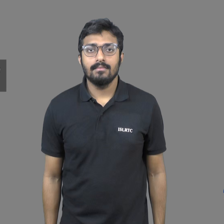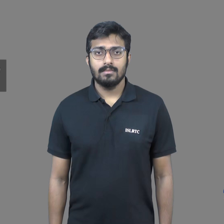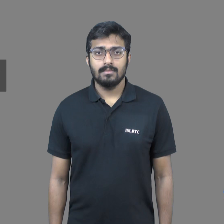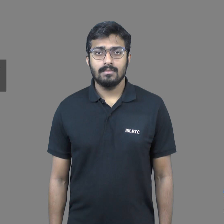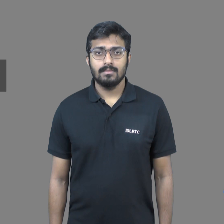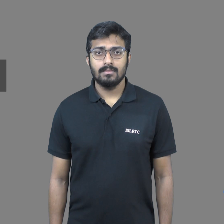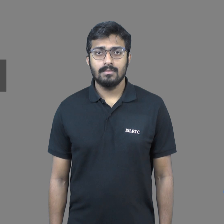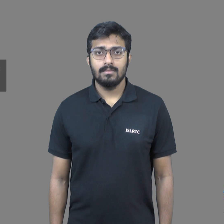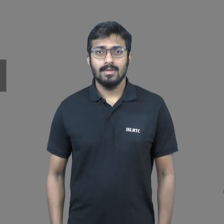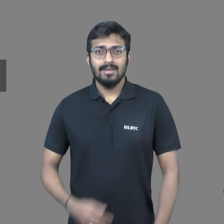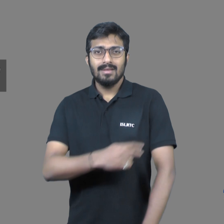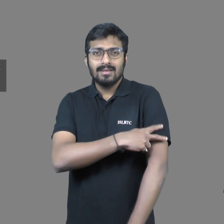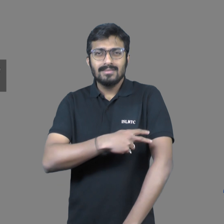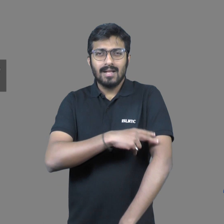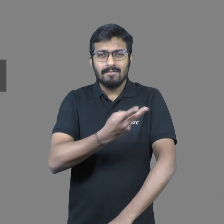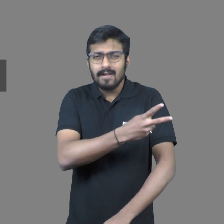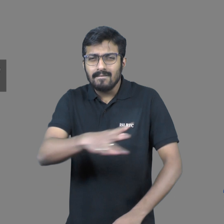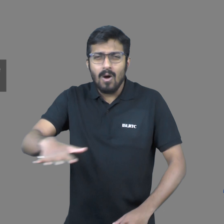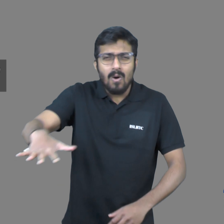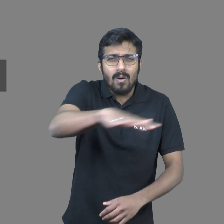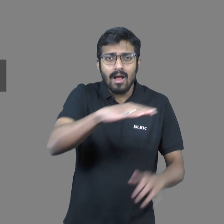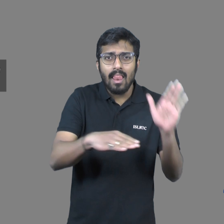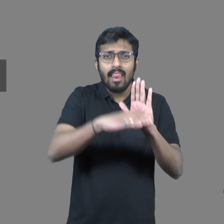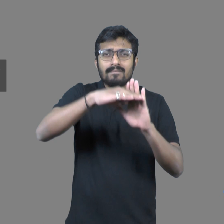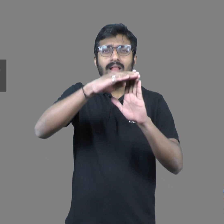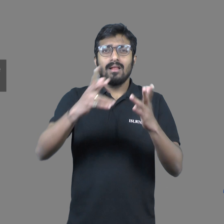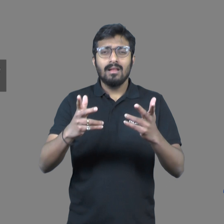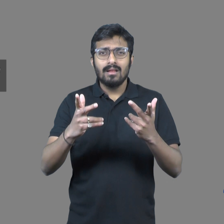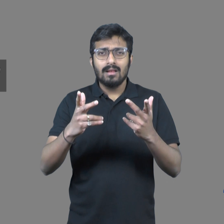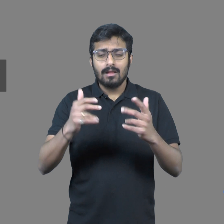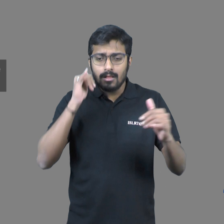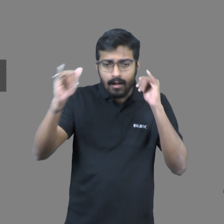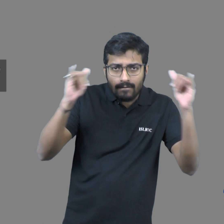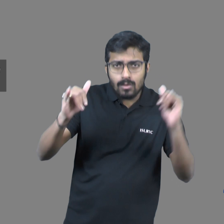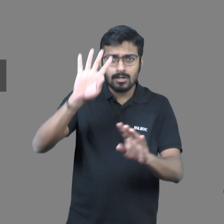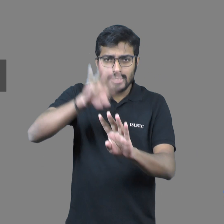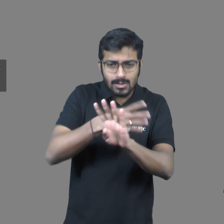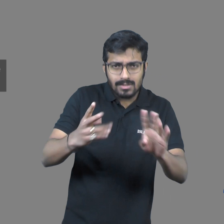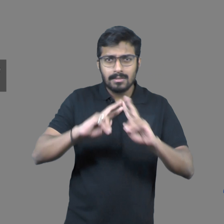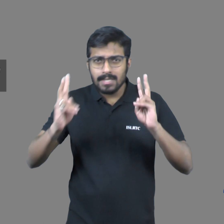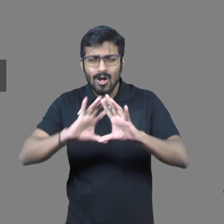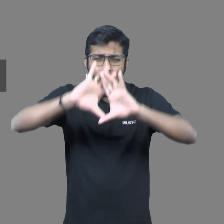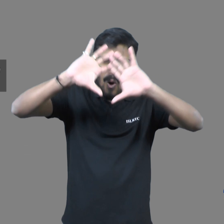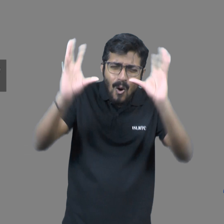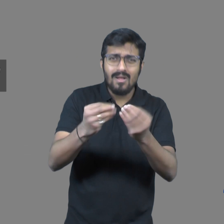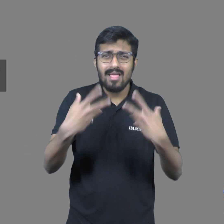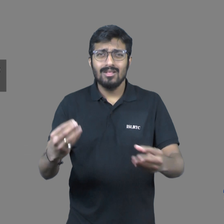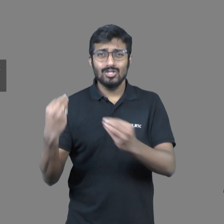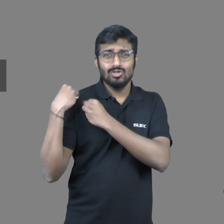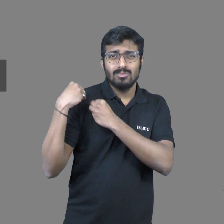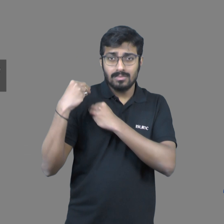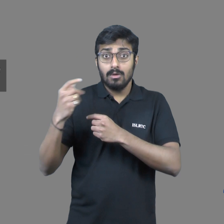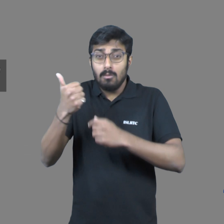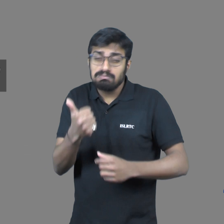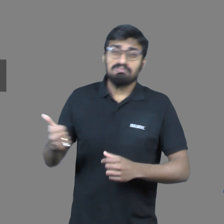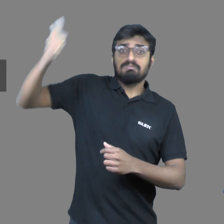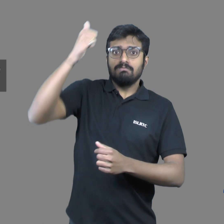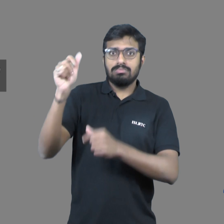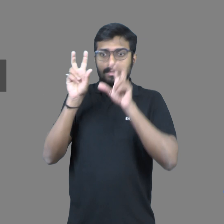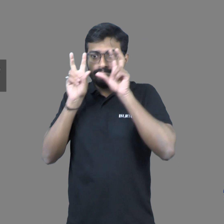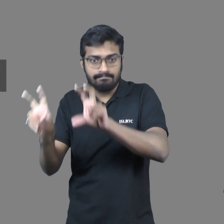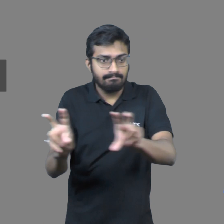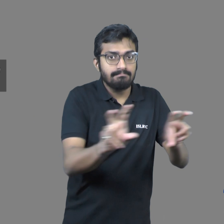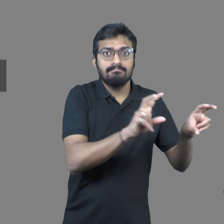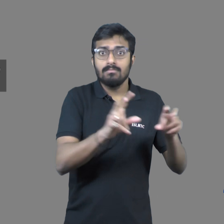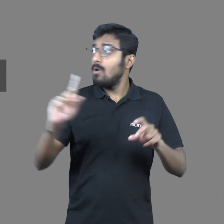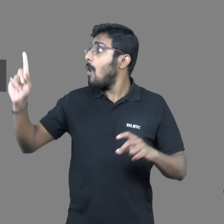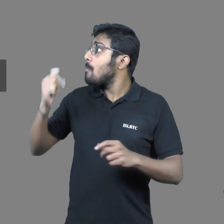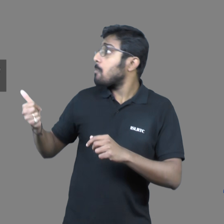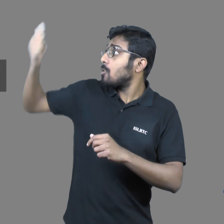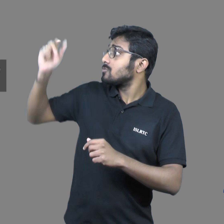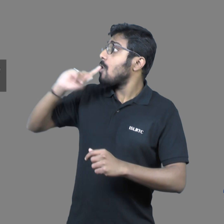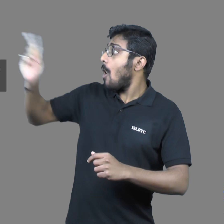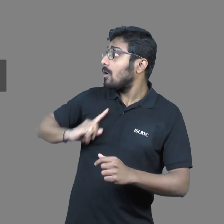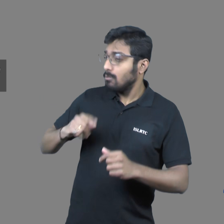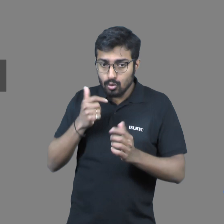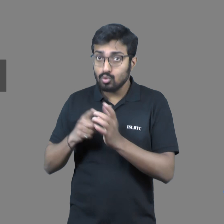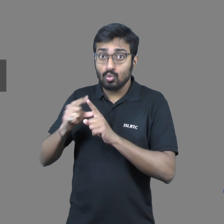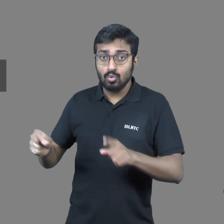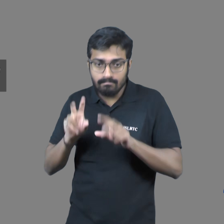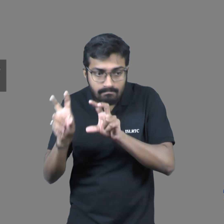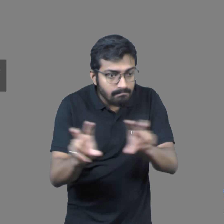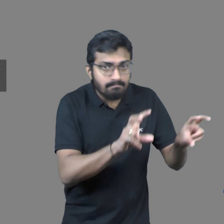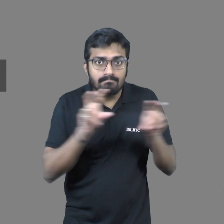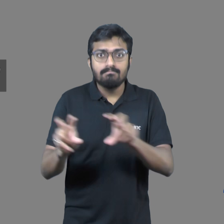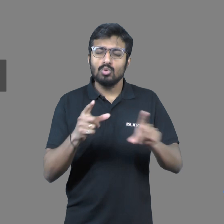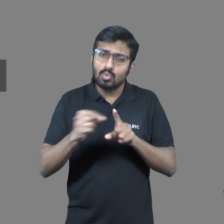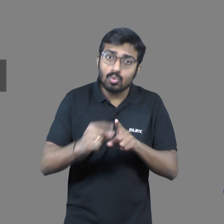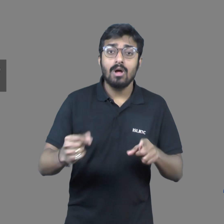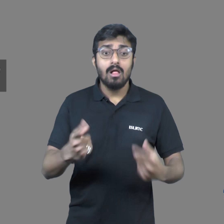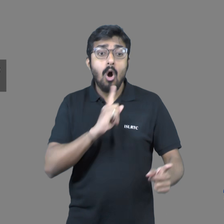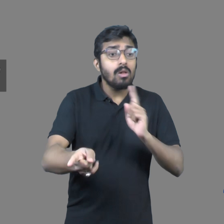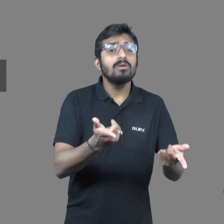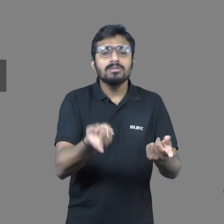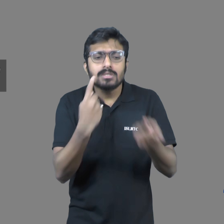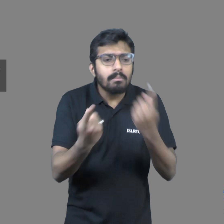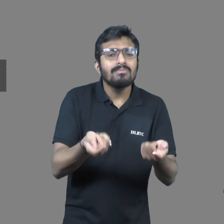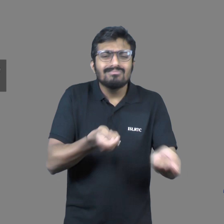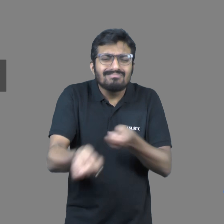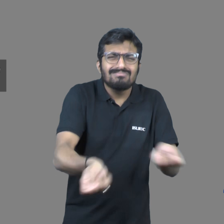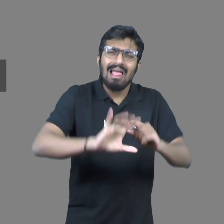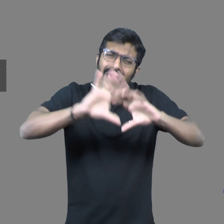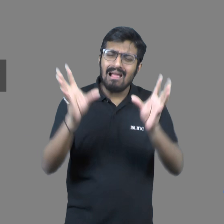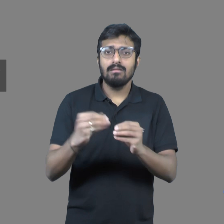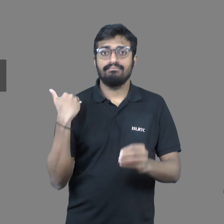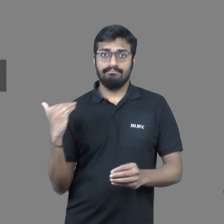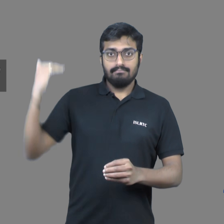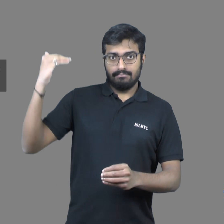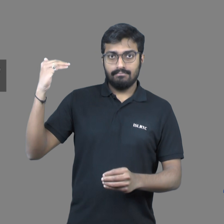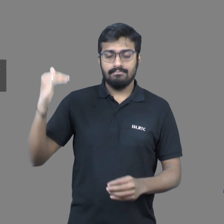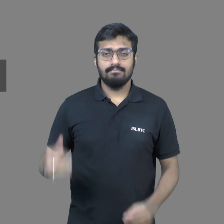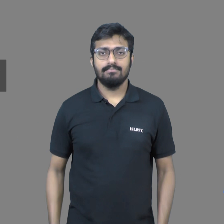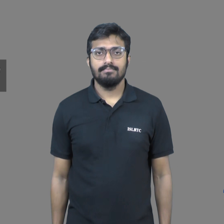Staff Officer or Principal Private Secretary